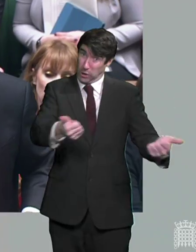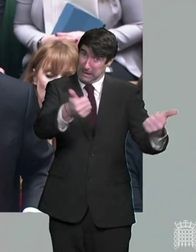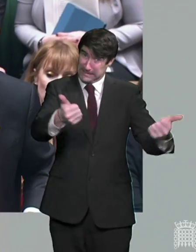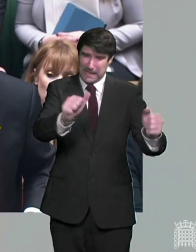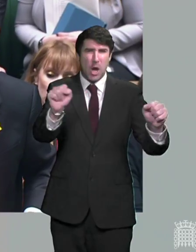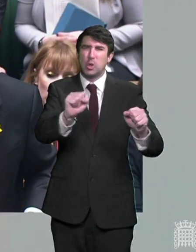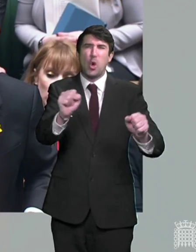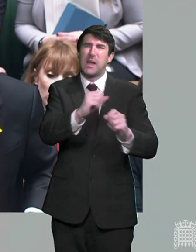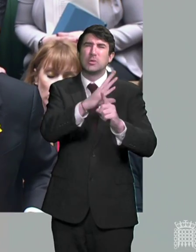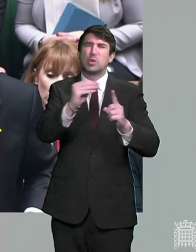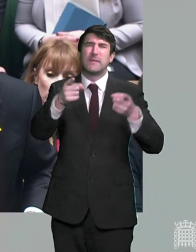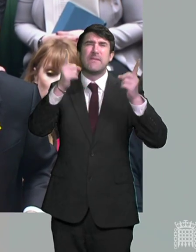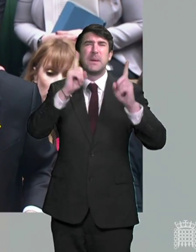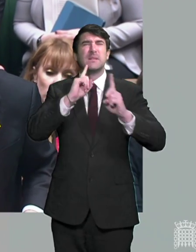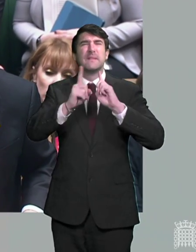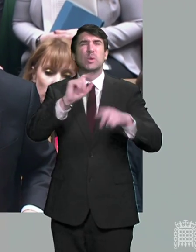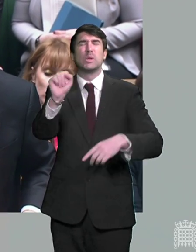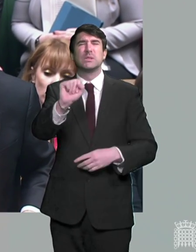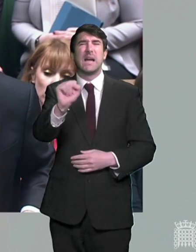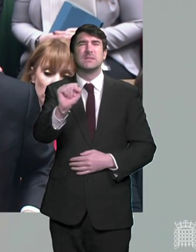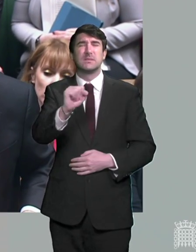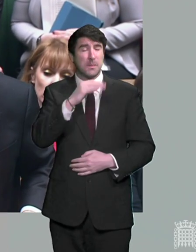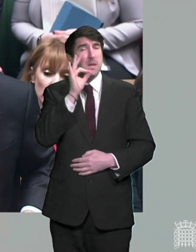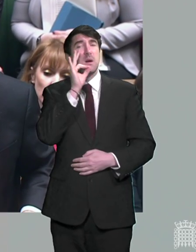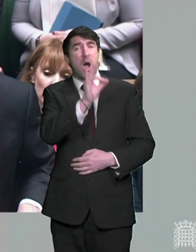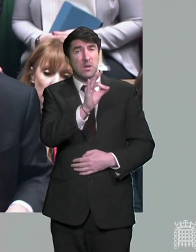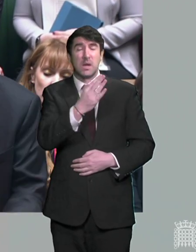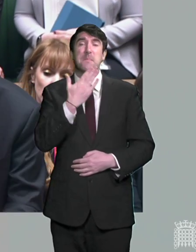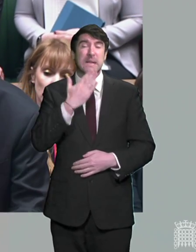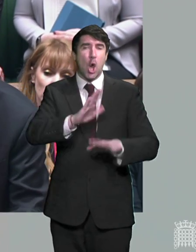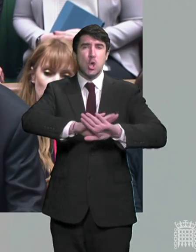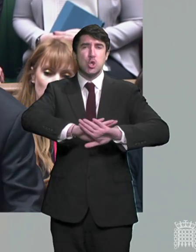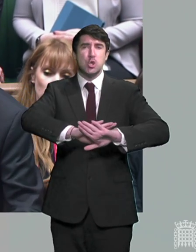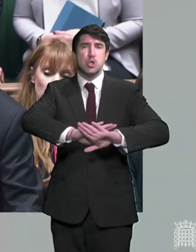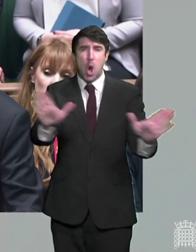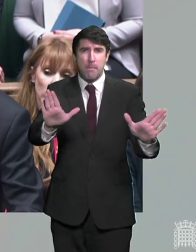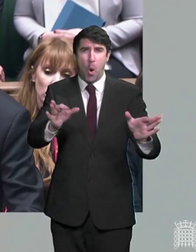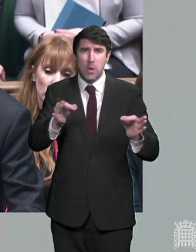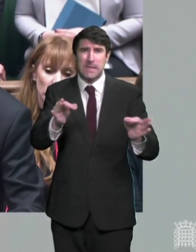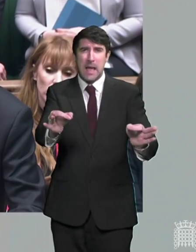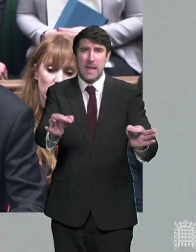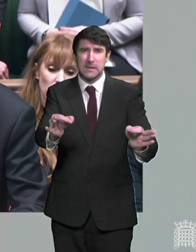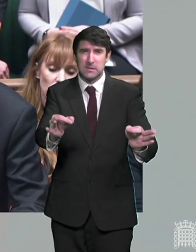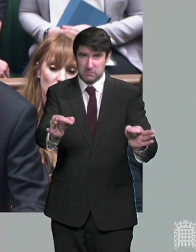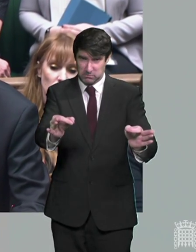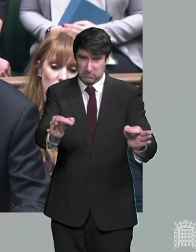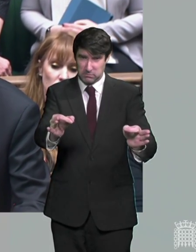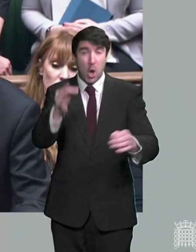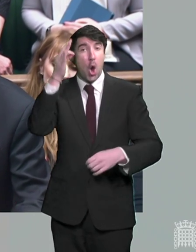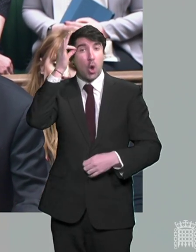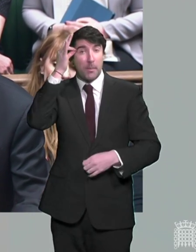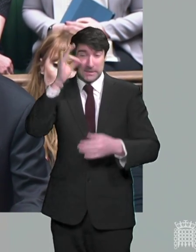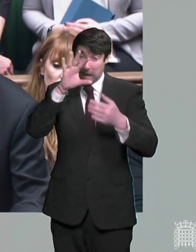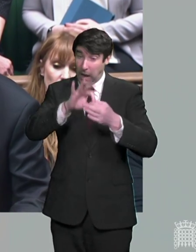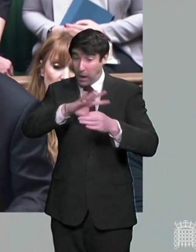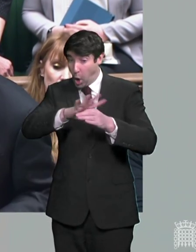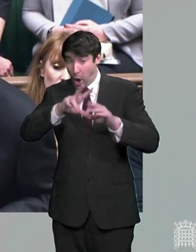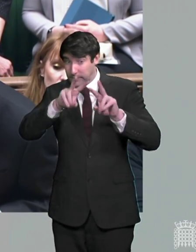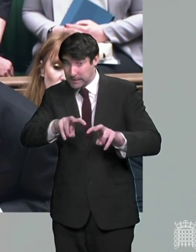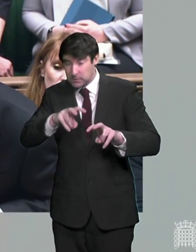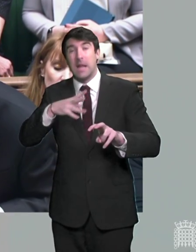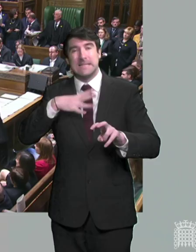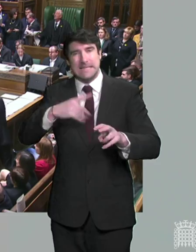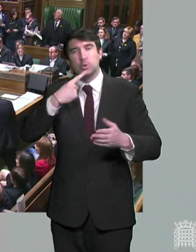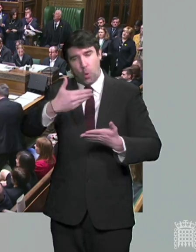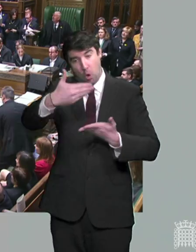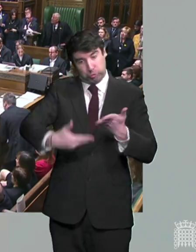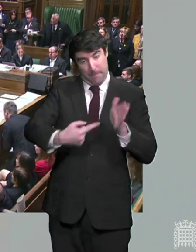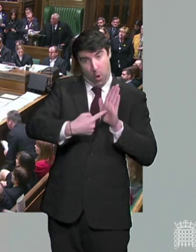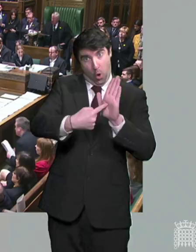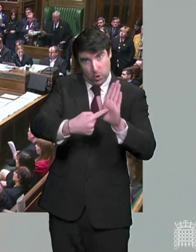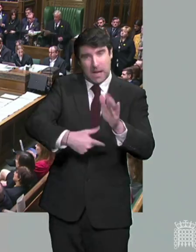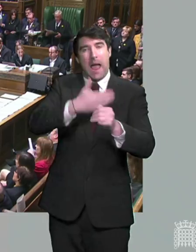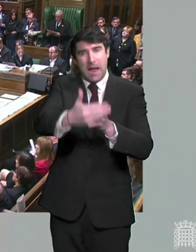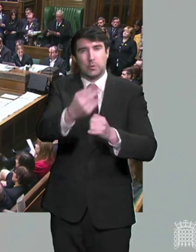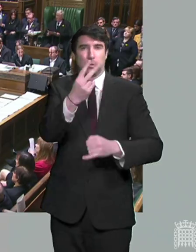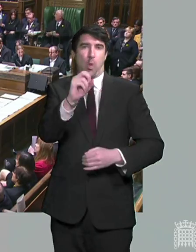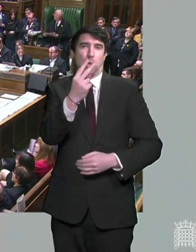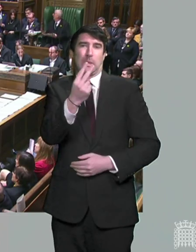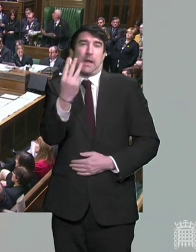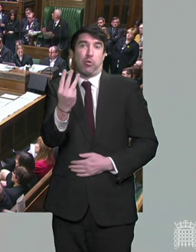Can the Prime Minister assure the House that there will be no more delays and that the inquiry will have whatever support it needs to report by the end of this year?